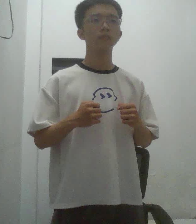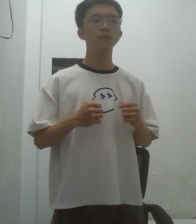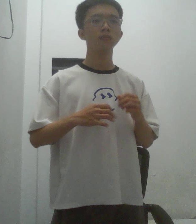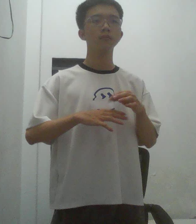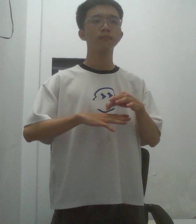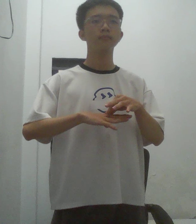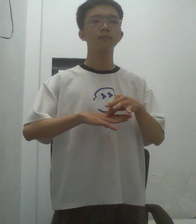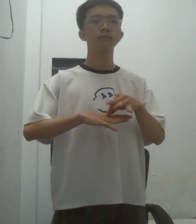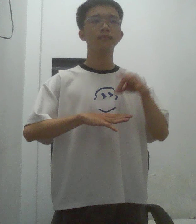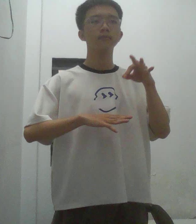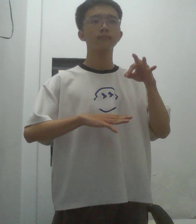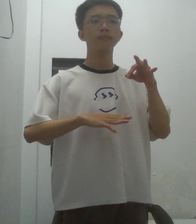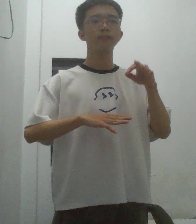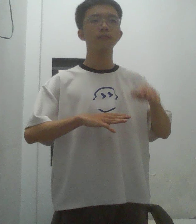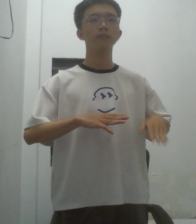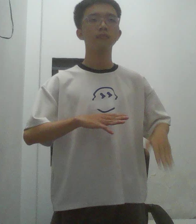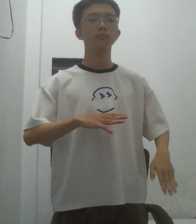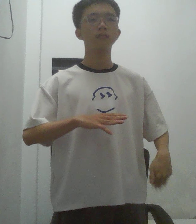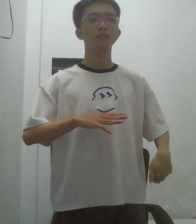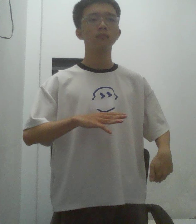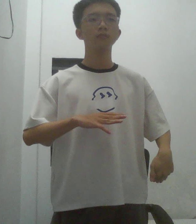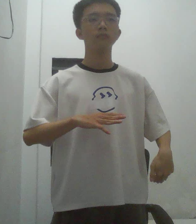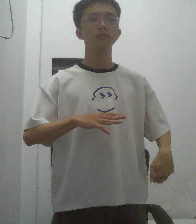tuan sau